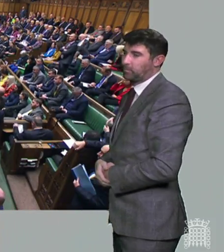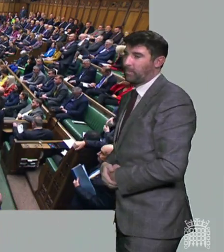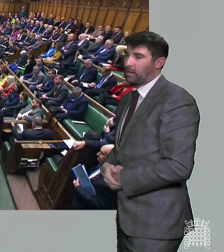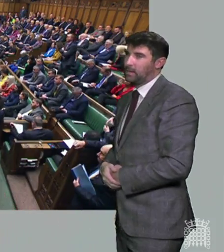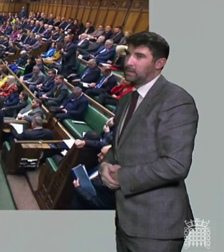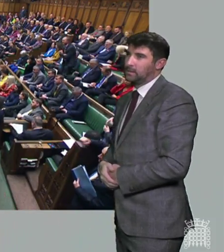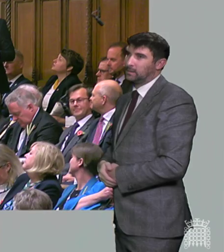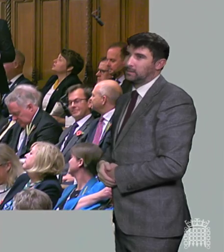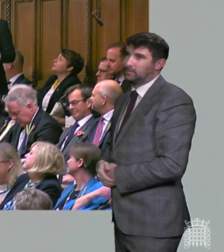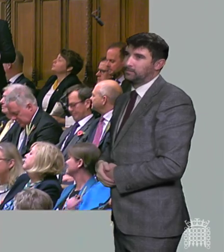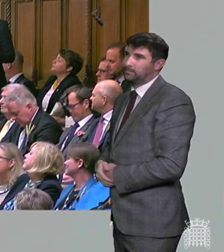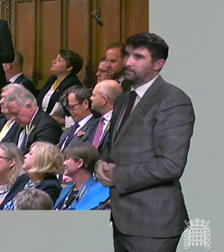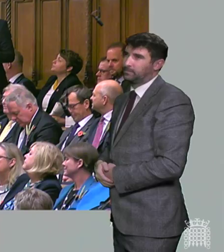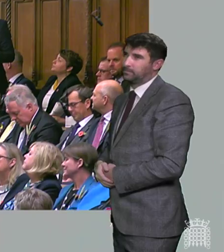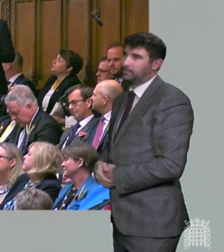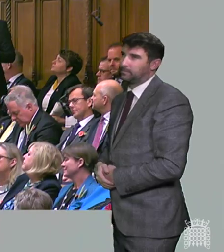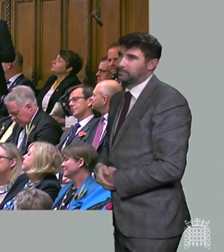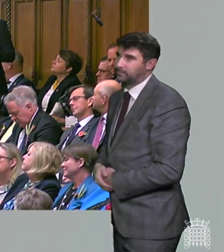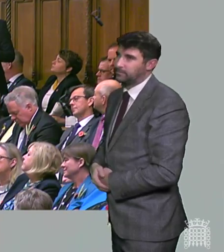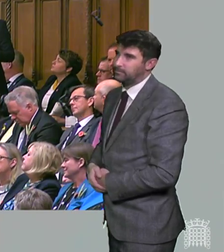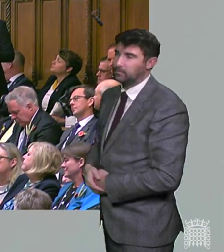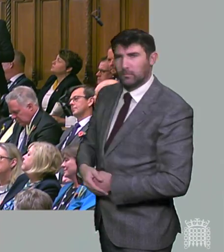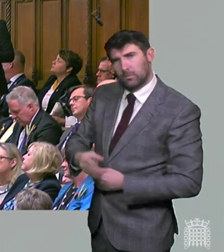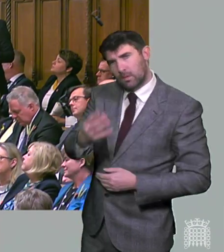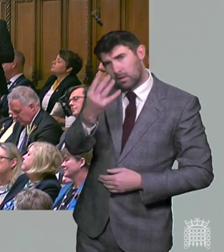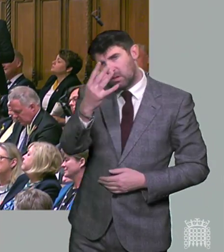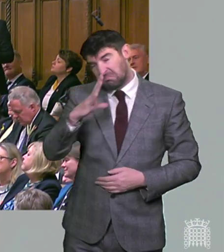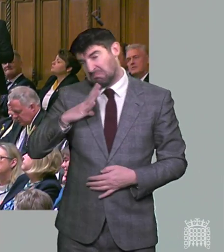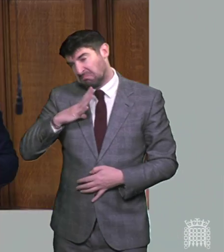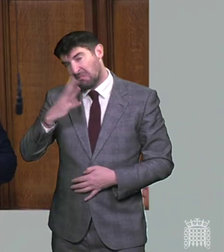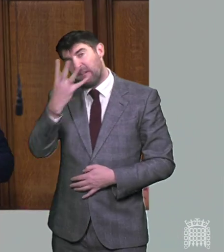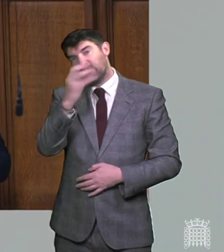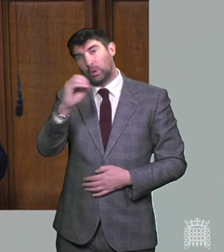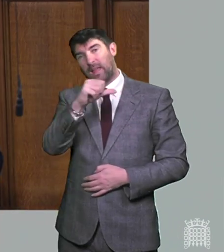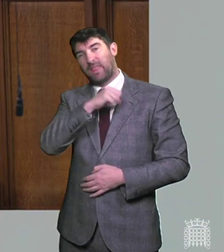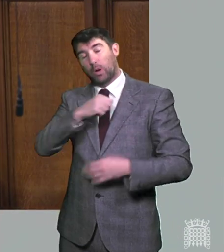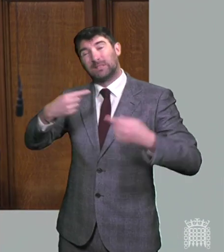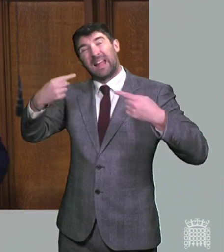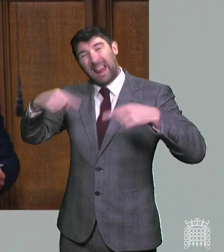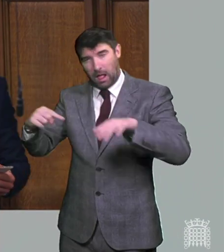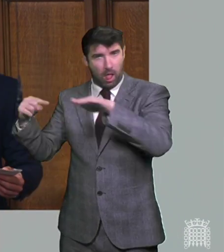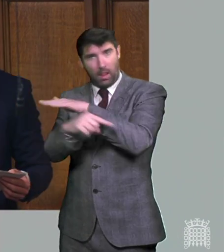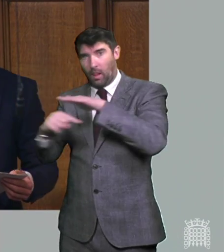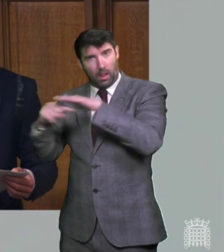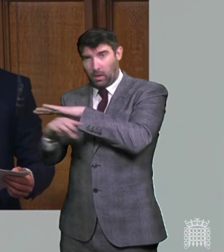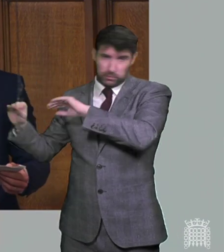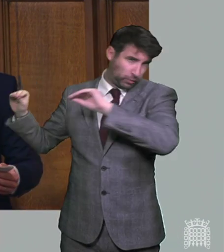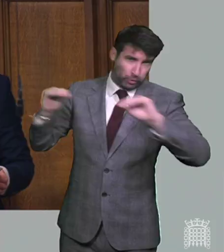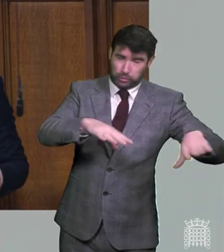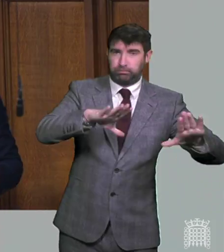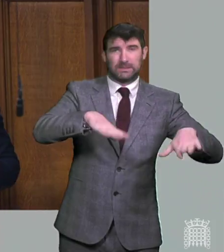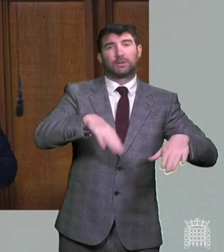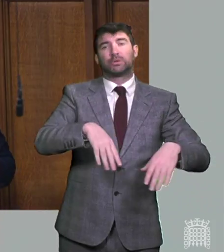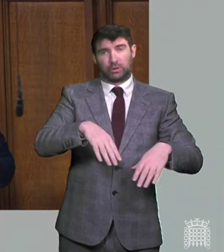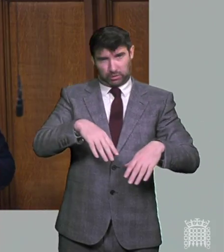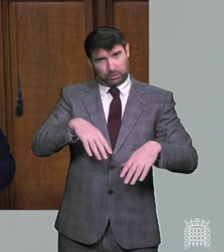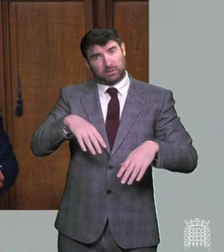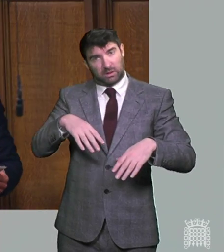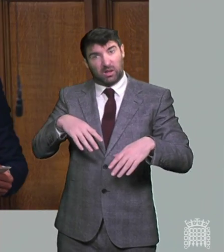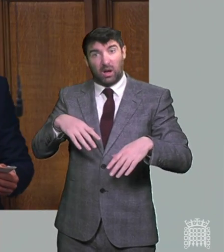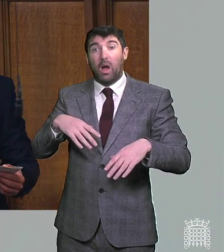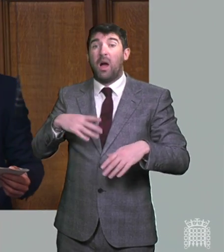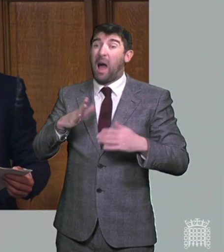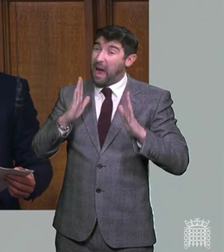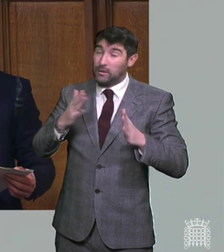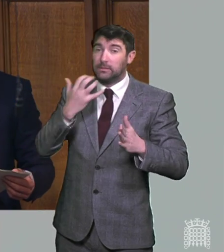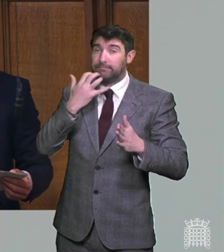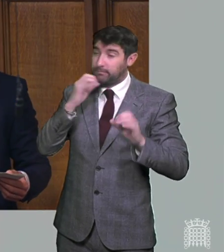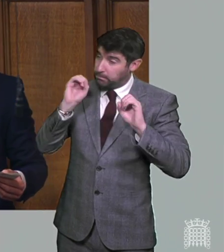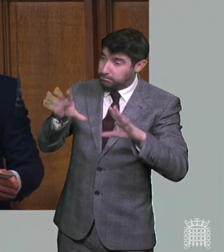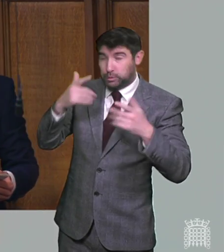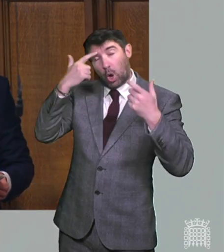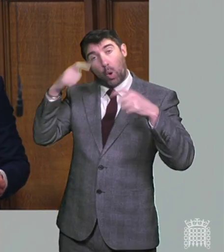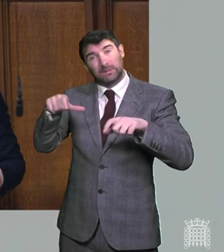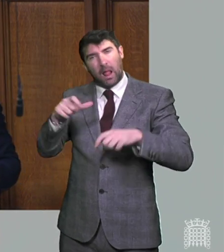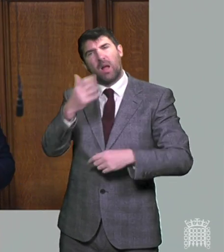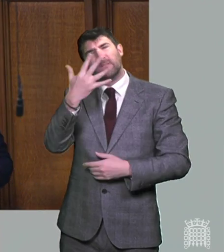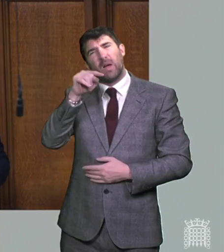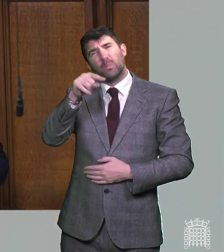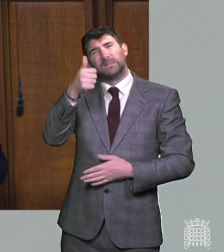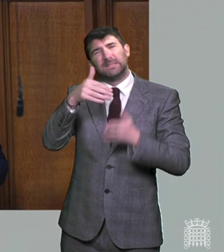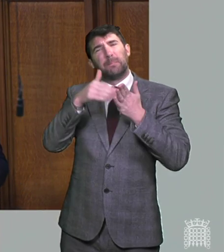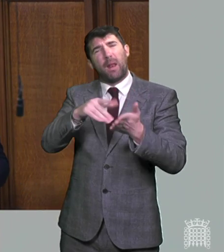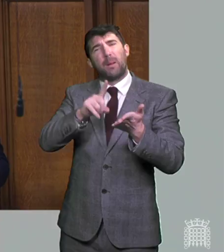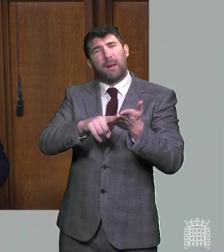Nearly 40,000 illegal immigrants have crossed the channel so far this year, landing taxpayers with a hotel bill of £5.6 million per day to accommodate them.